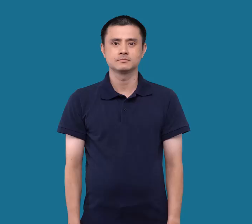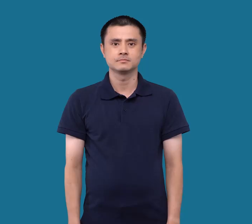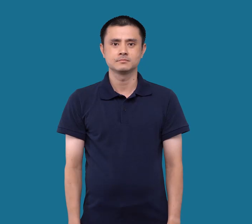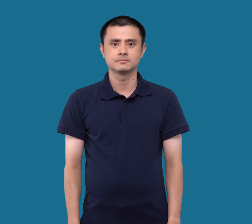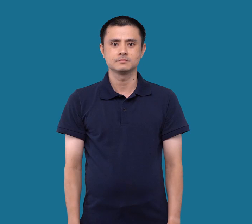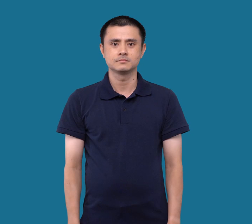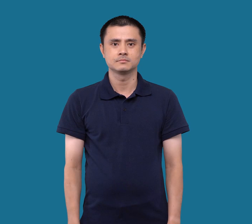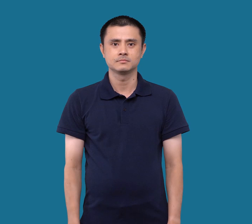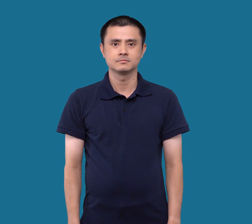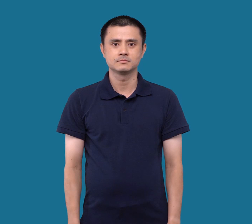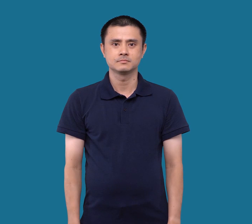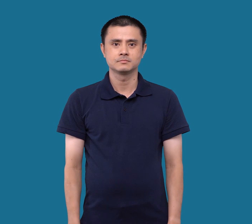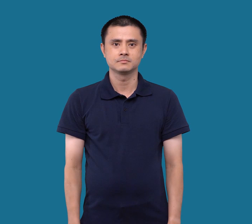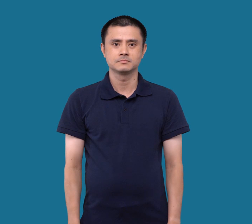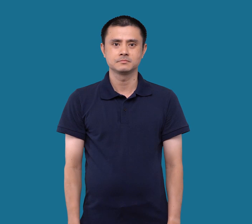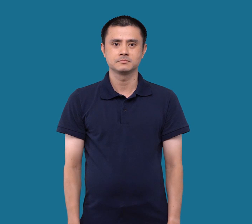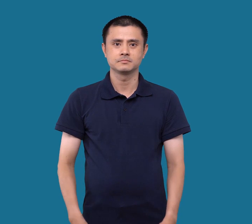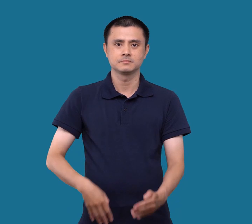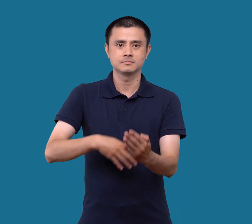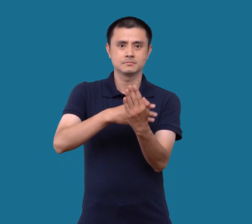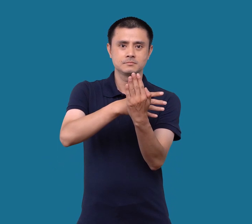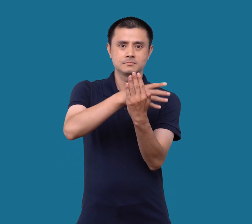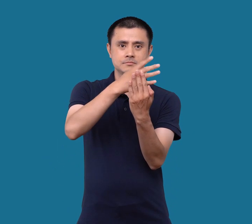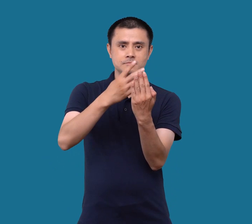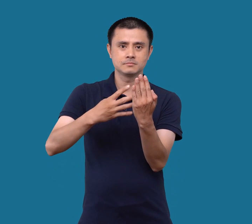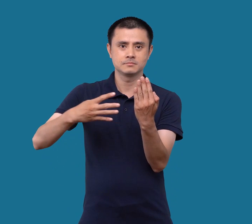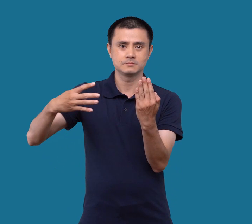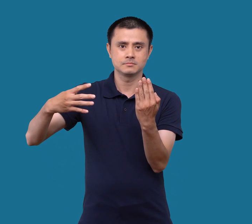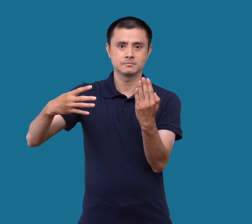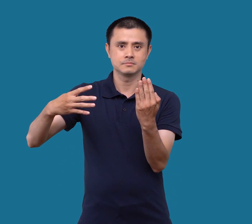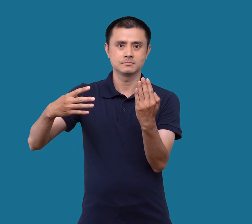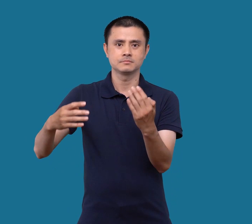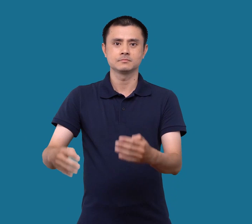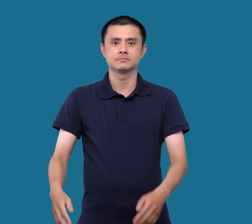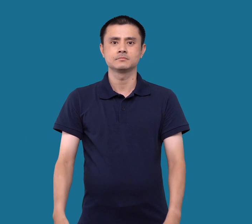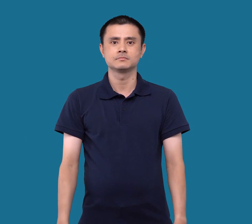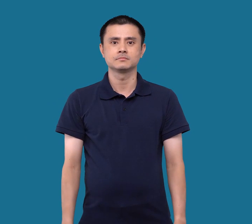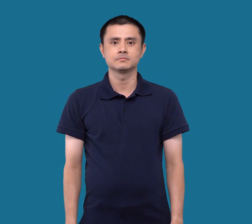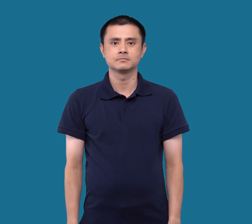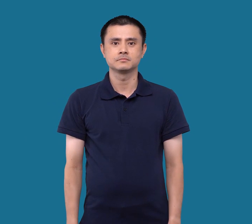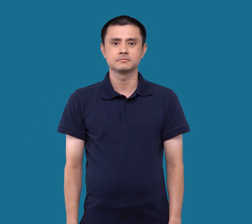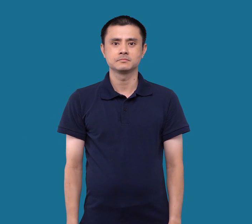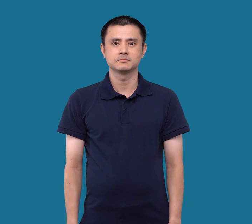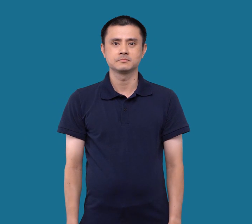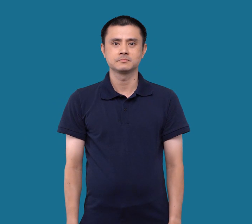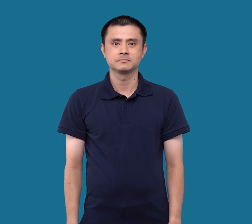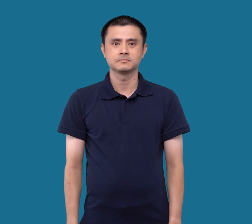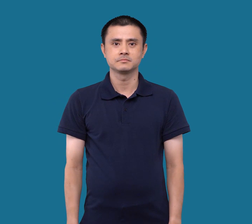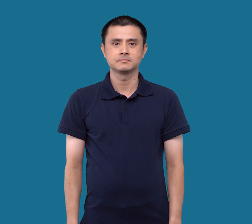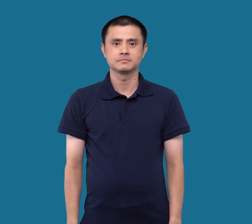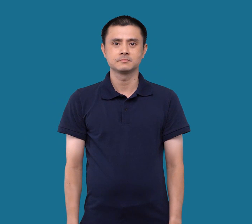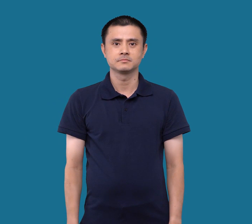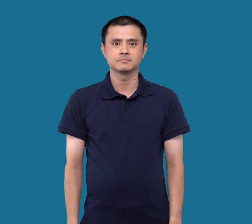bản nhạc